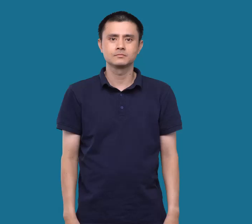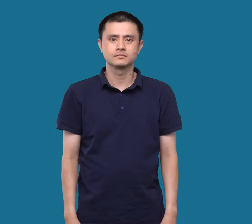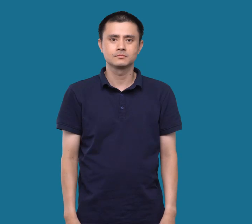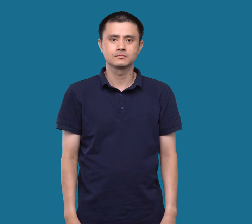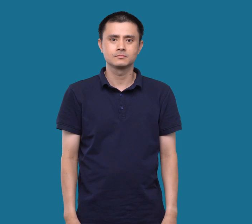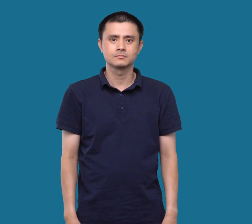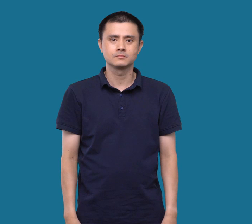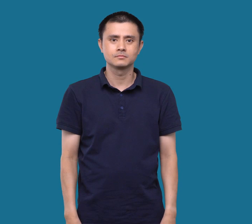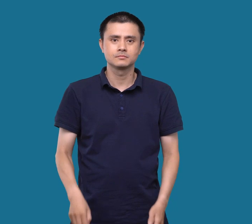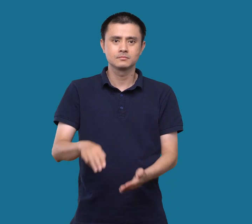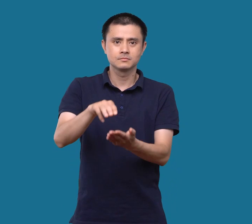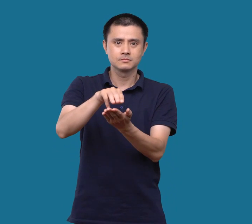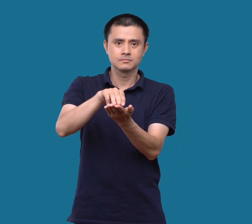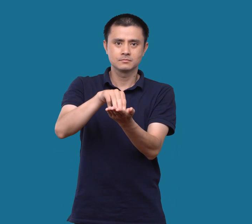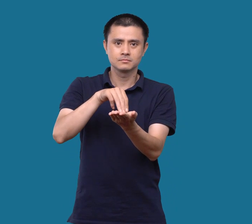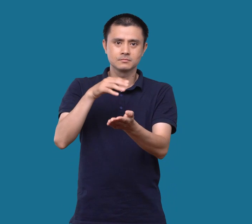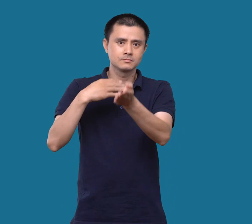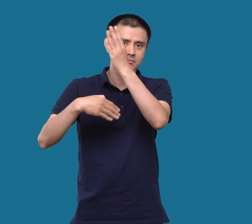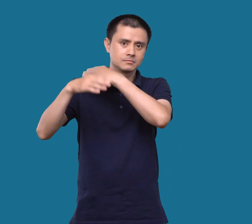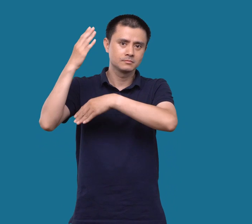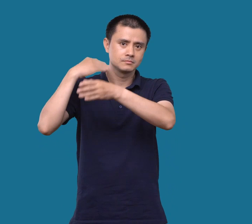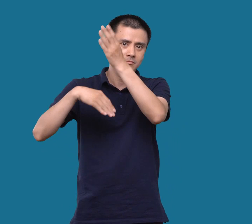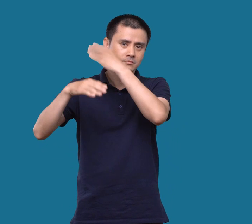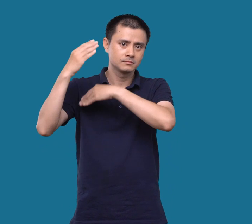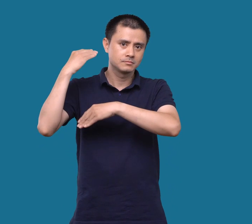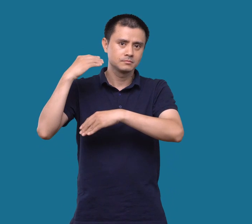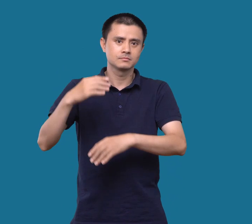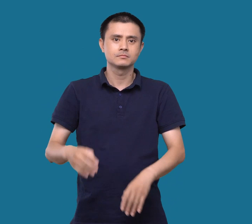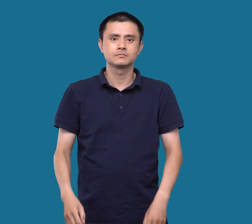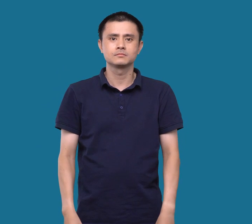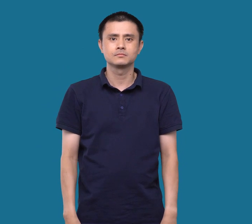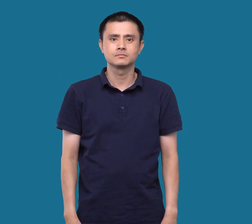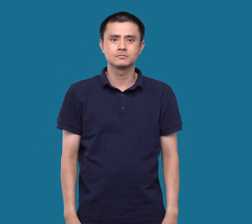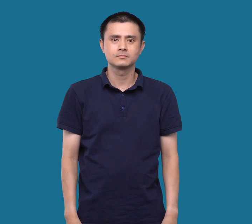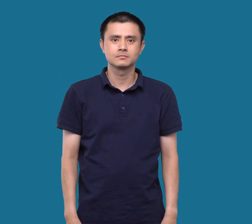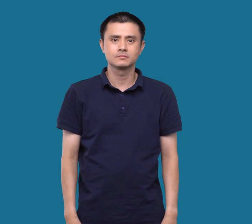môn Lịch sử